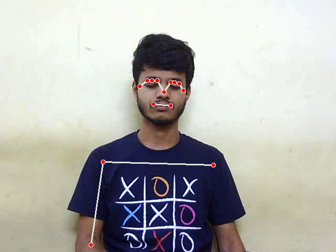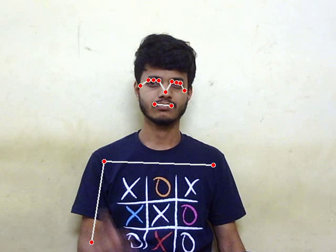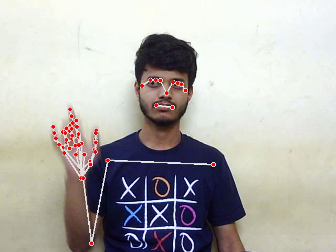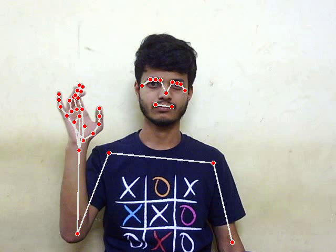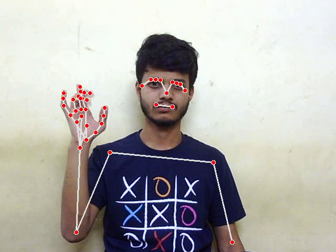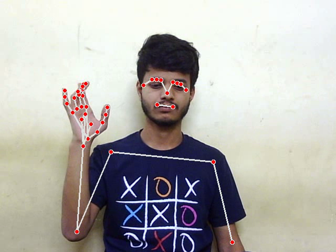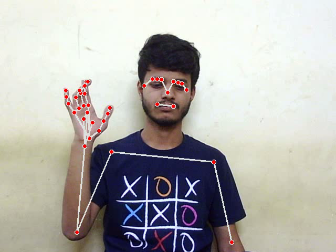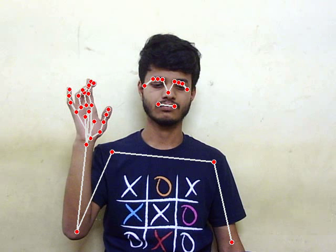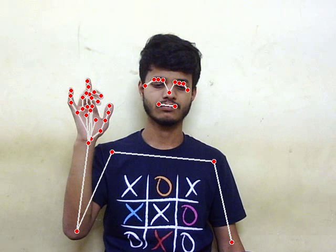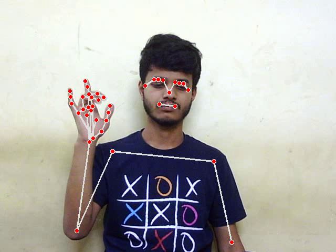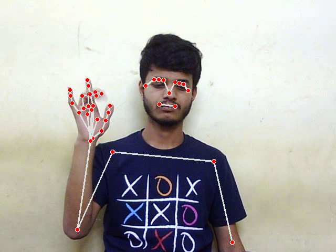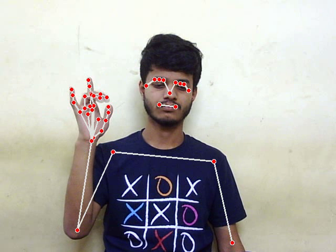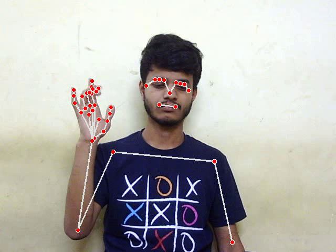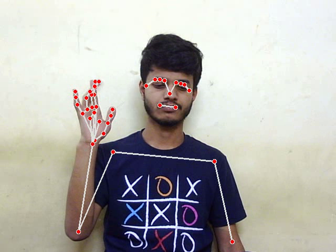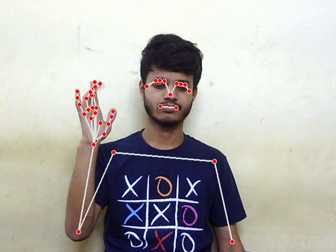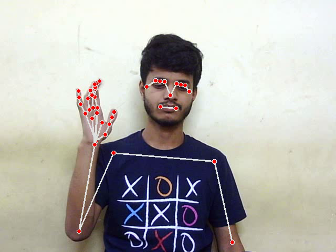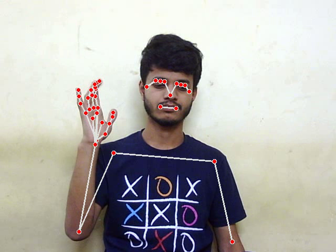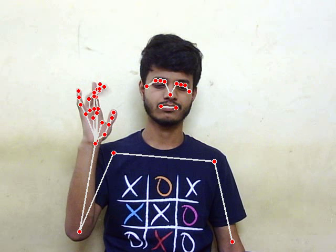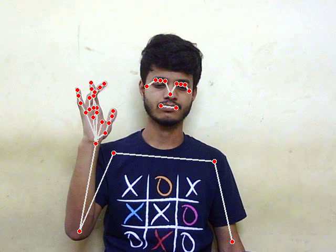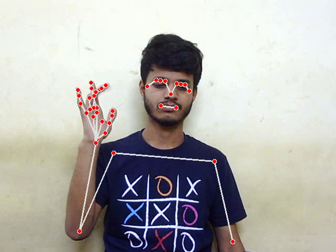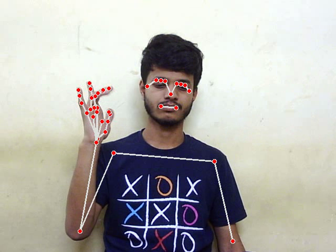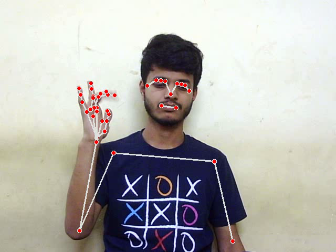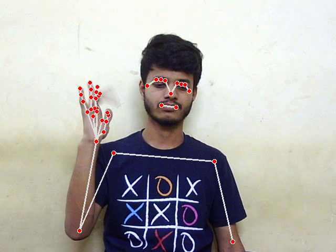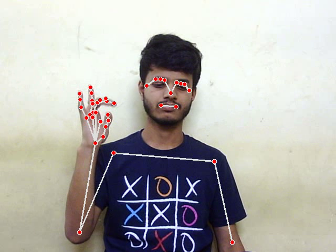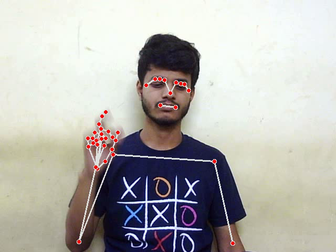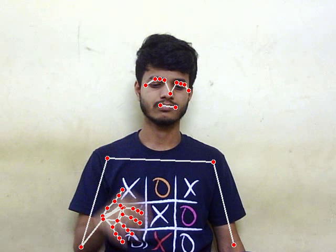why